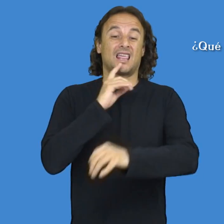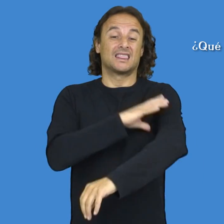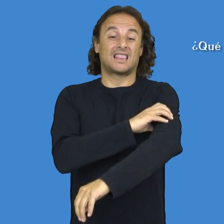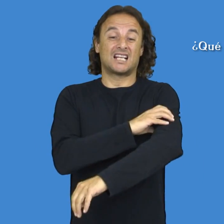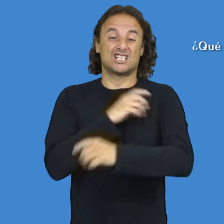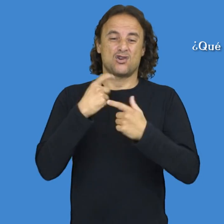tensión